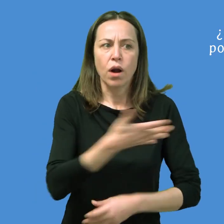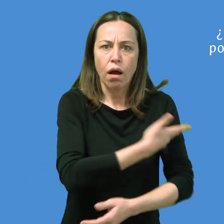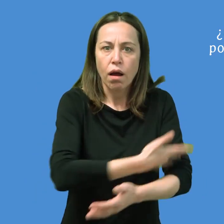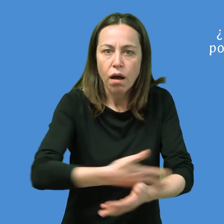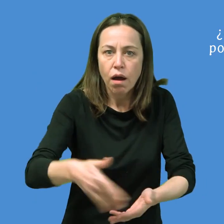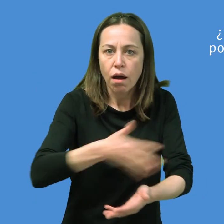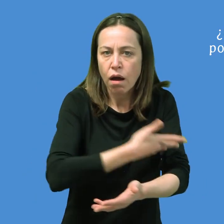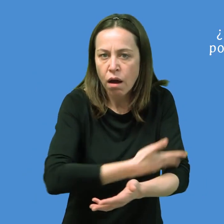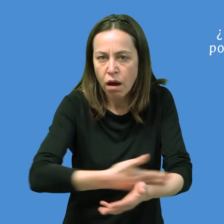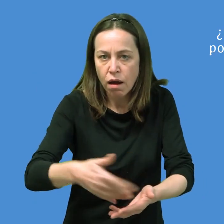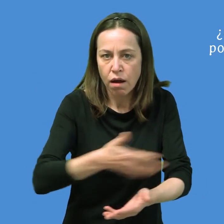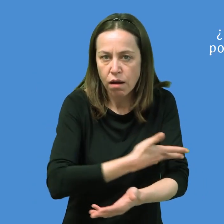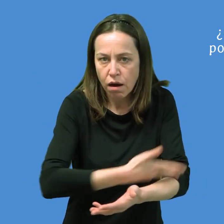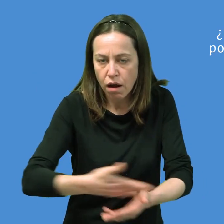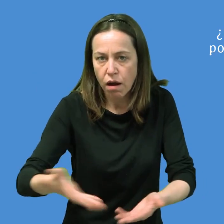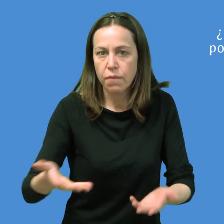sangre